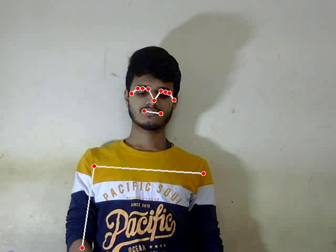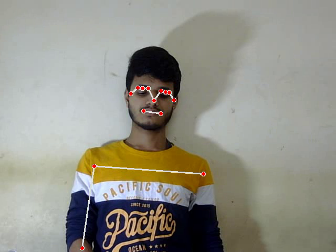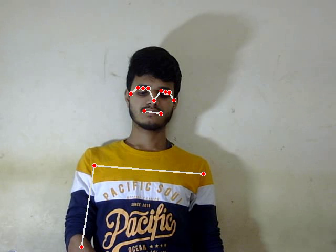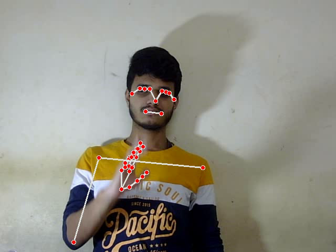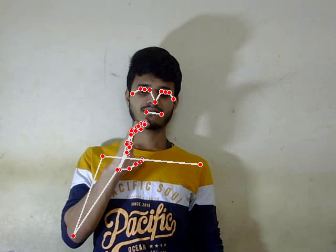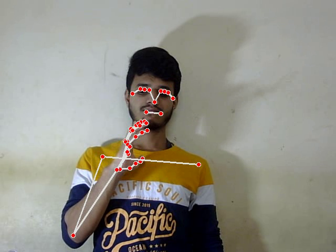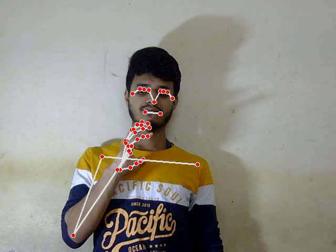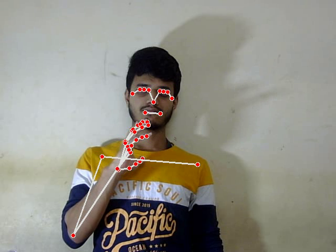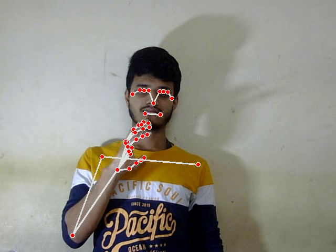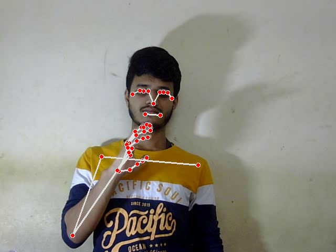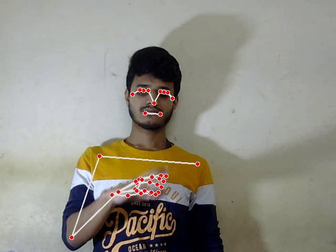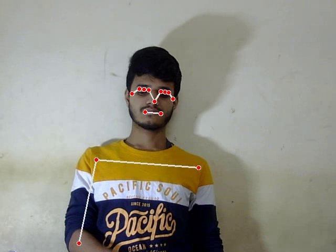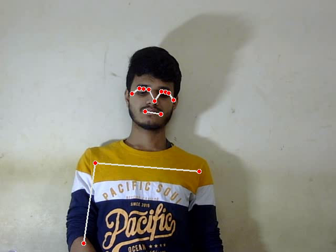fine